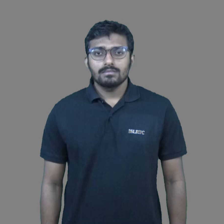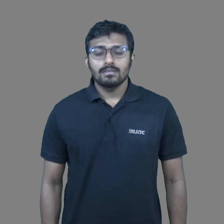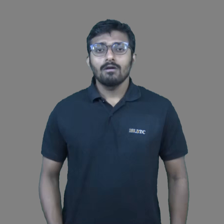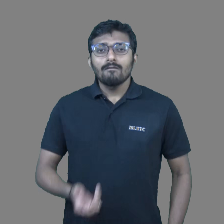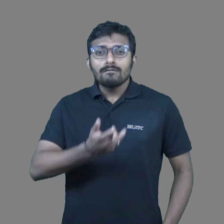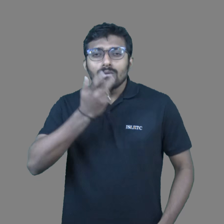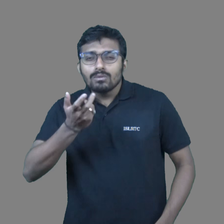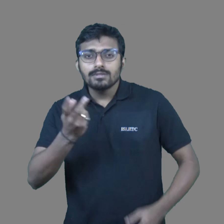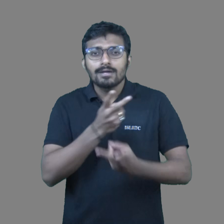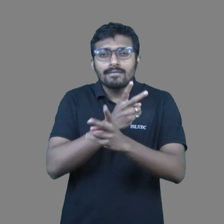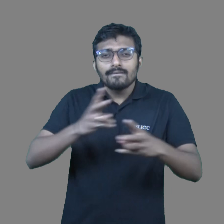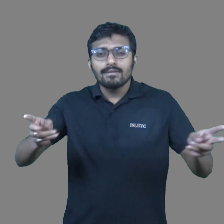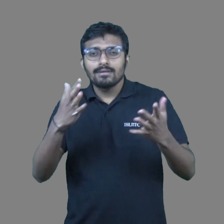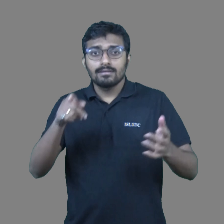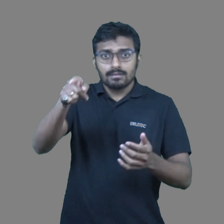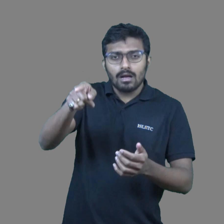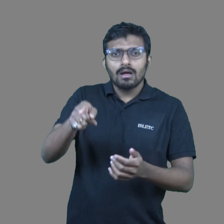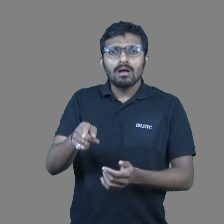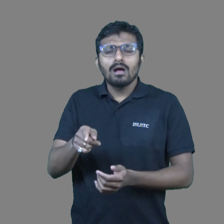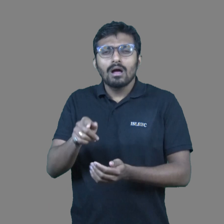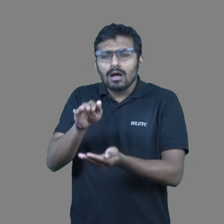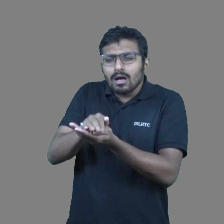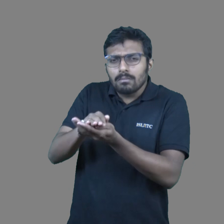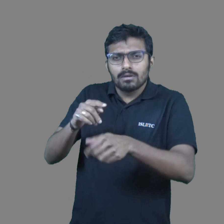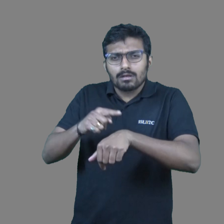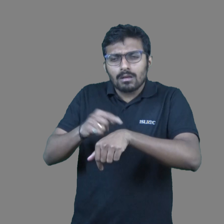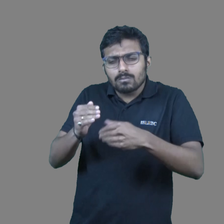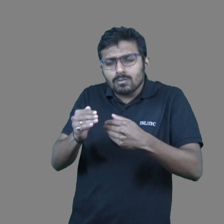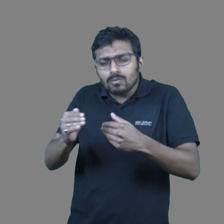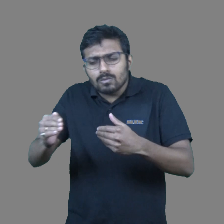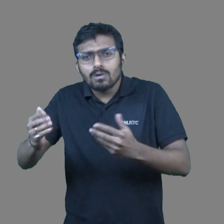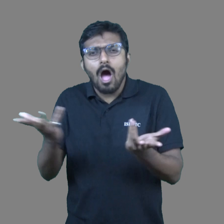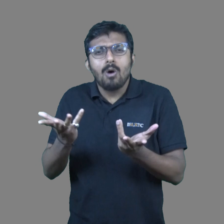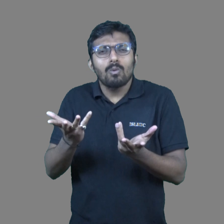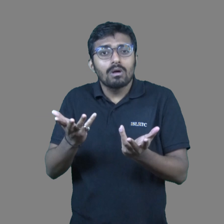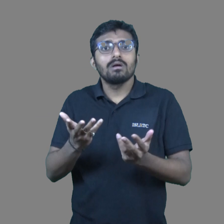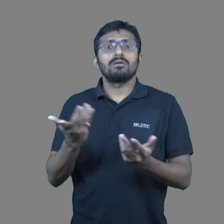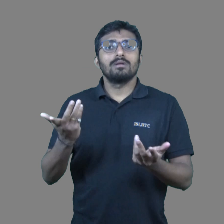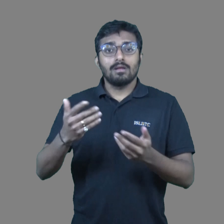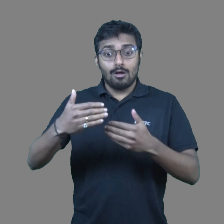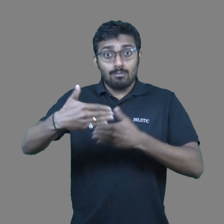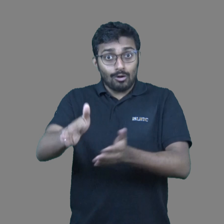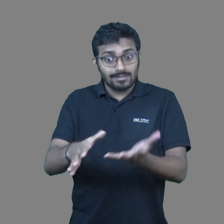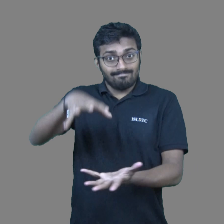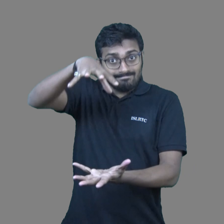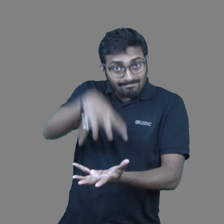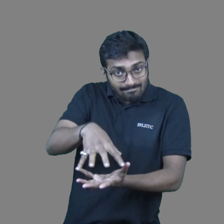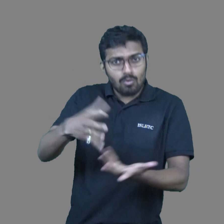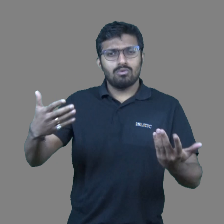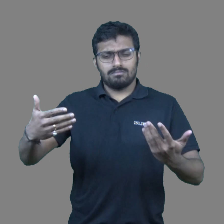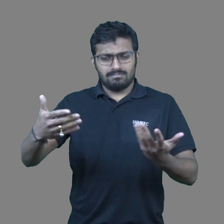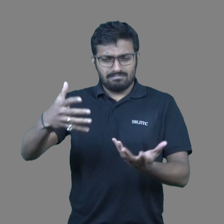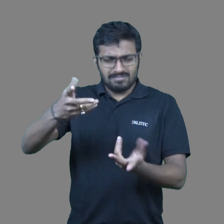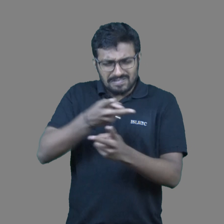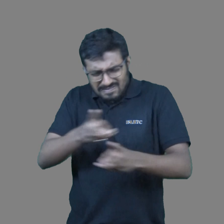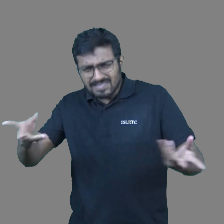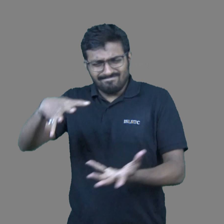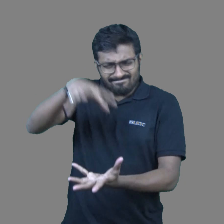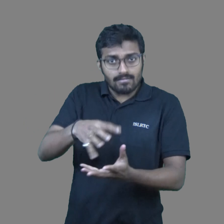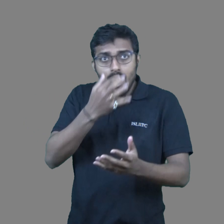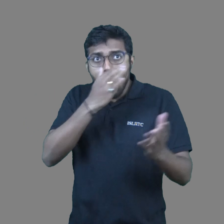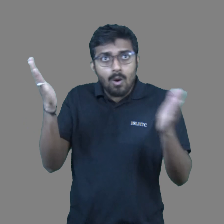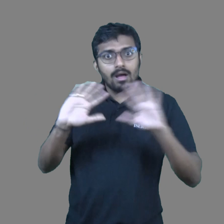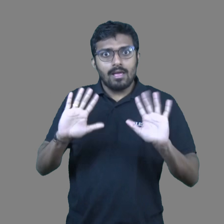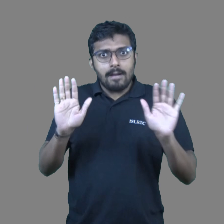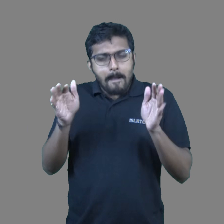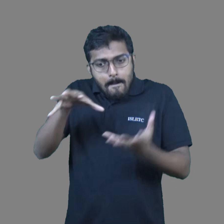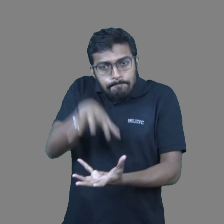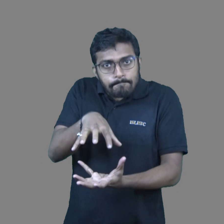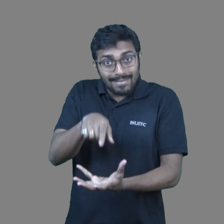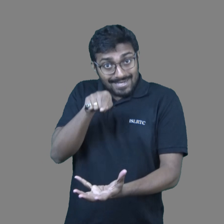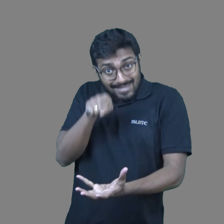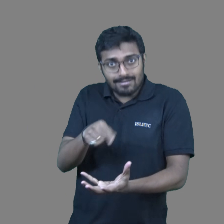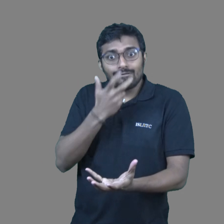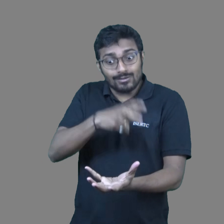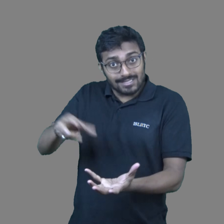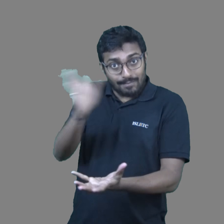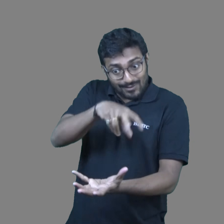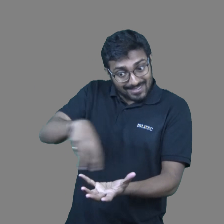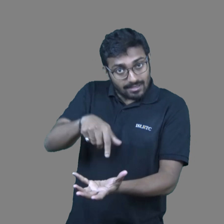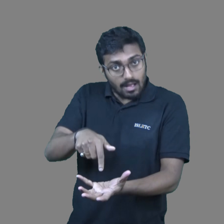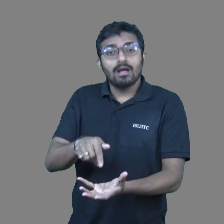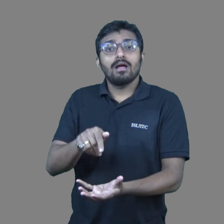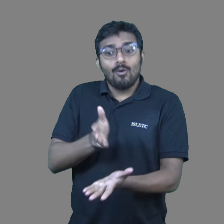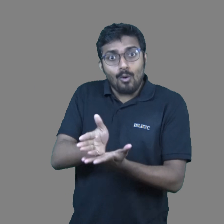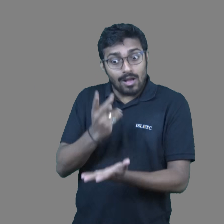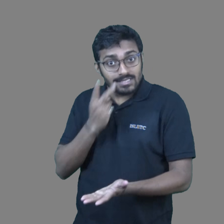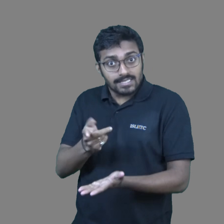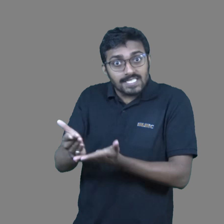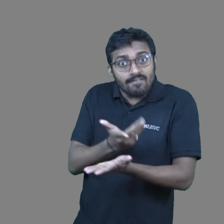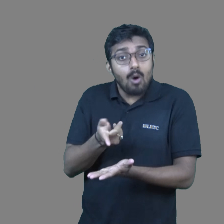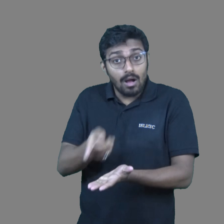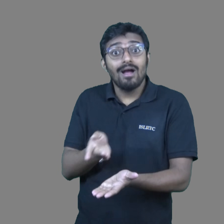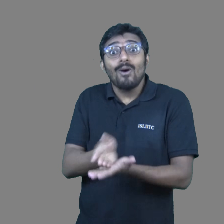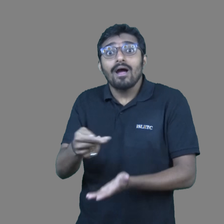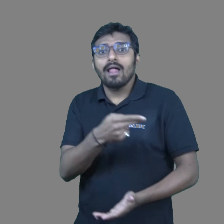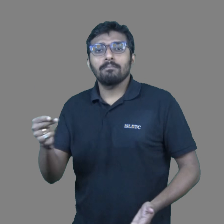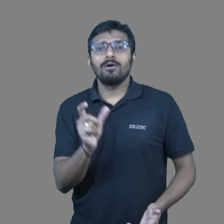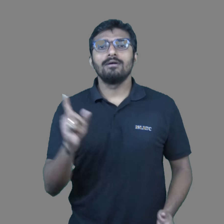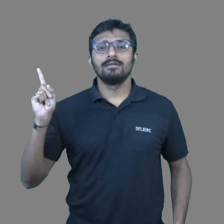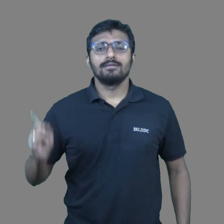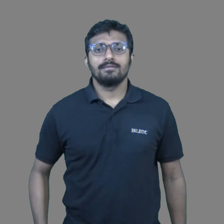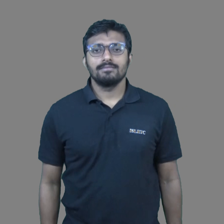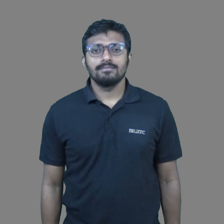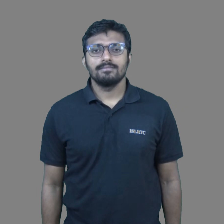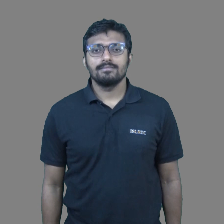Methods of Canning